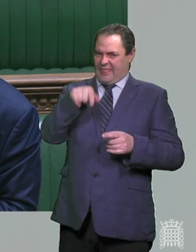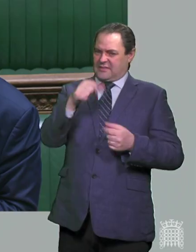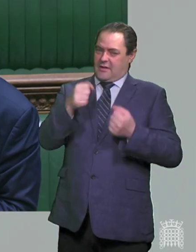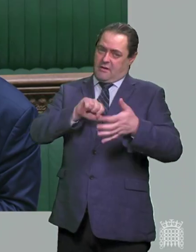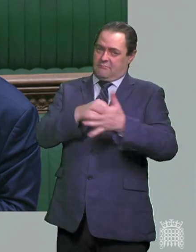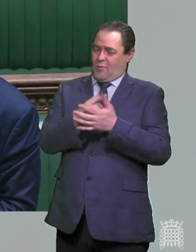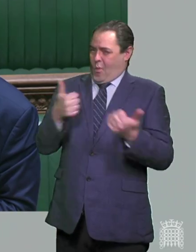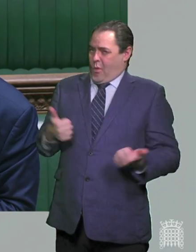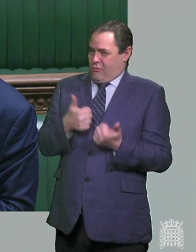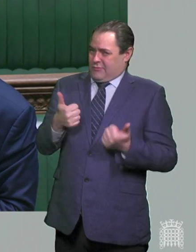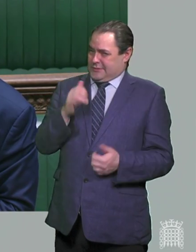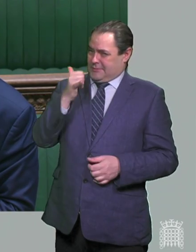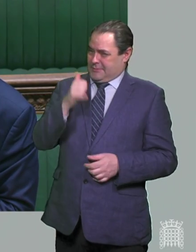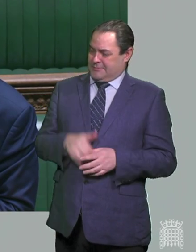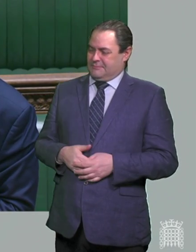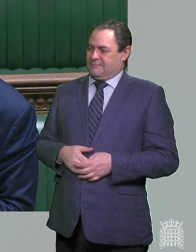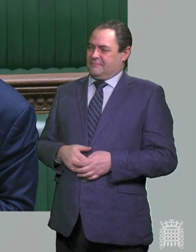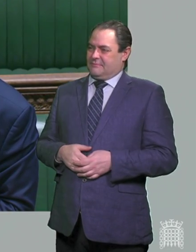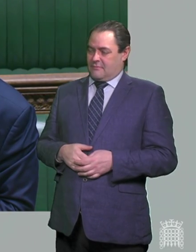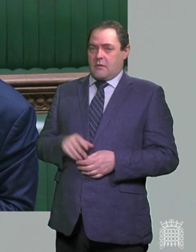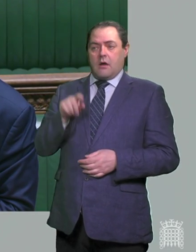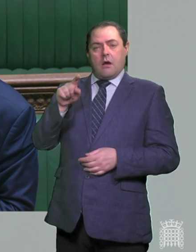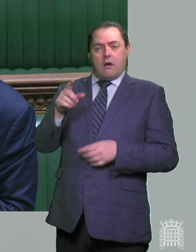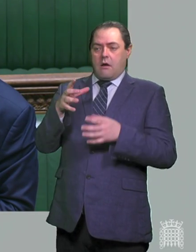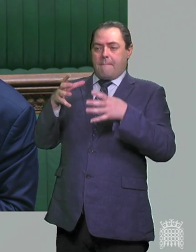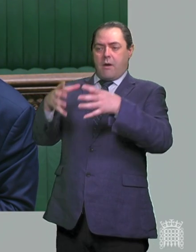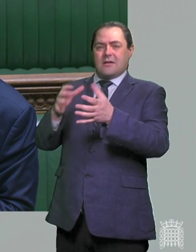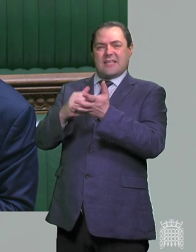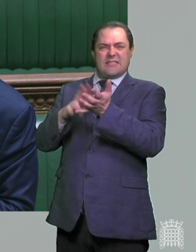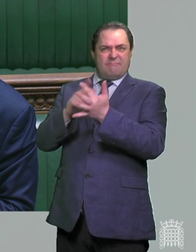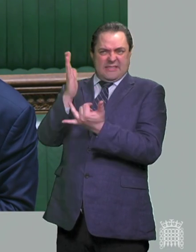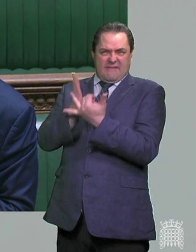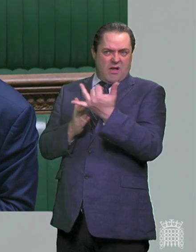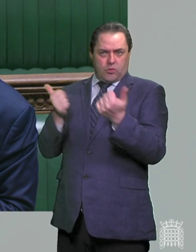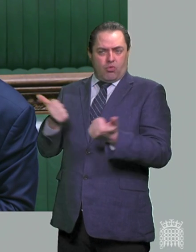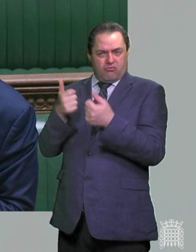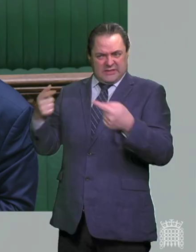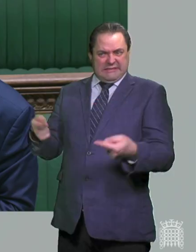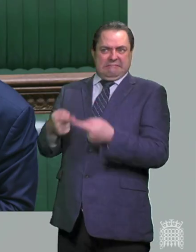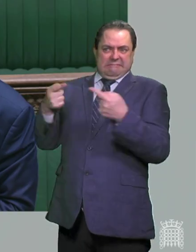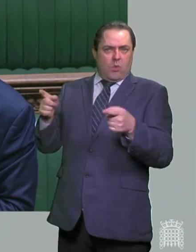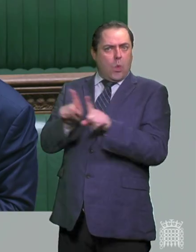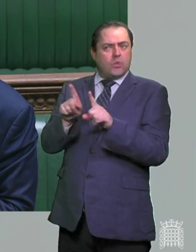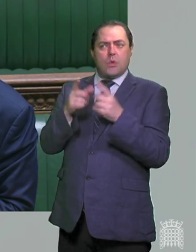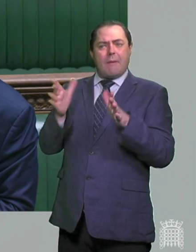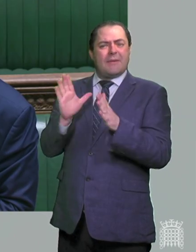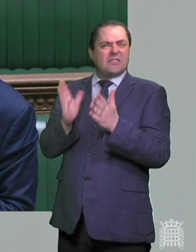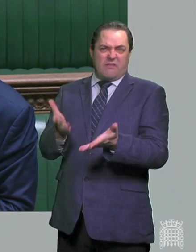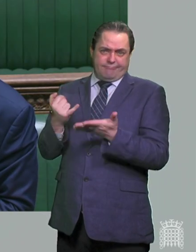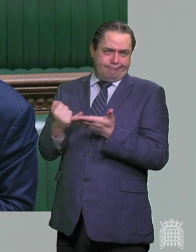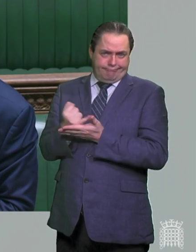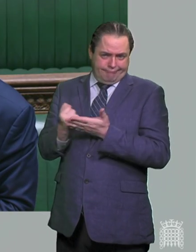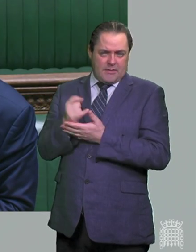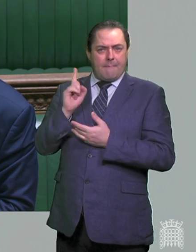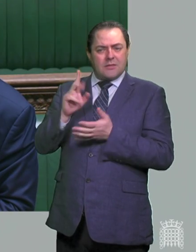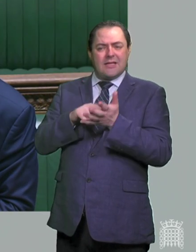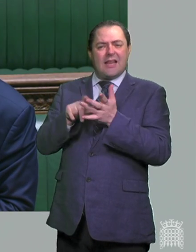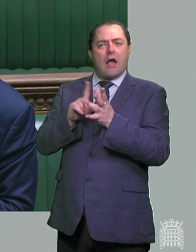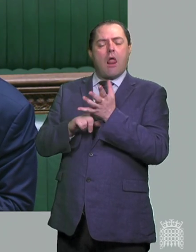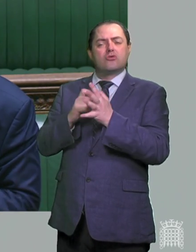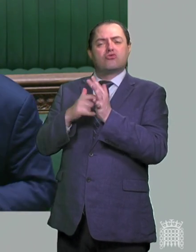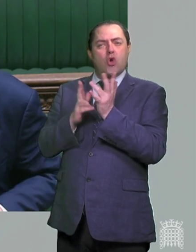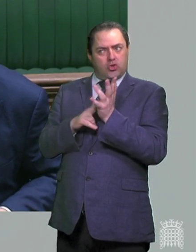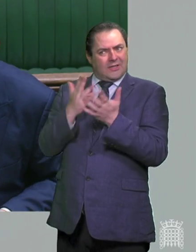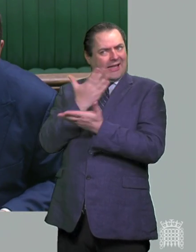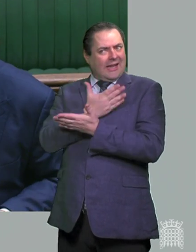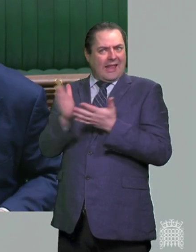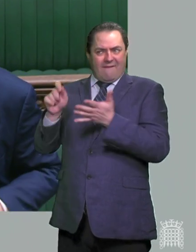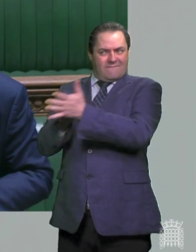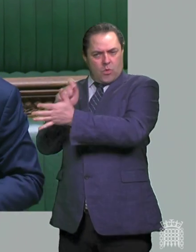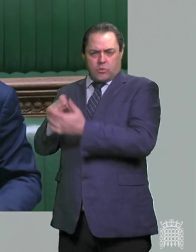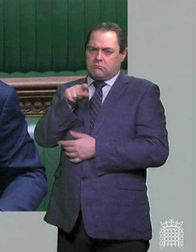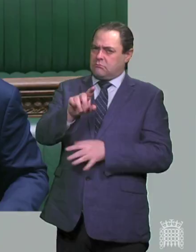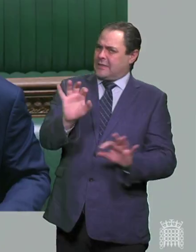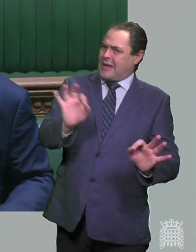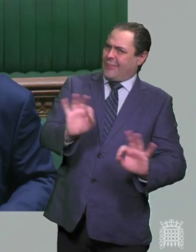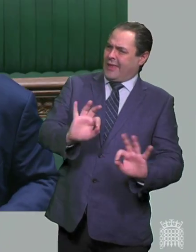The new First Minister of course inherits a divided party and the SNP’s dreadful record on public services, but he does not inherit Nicola Sturgeon’s mandate—at the Holyrood election, the ballot paper said